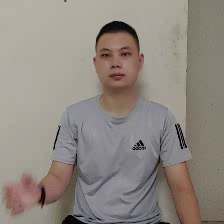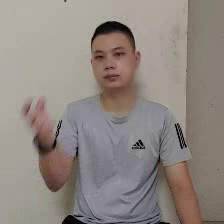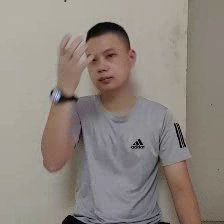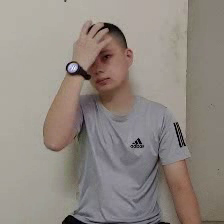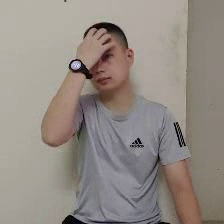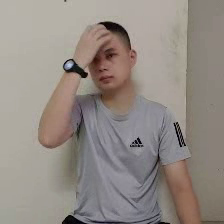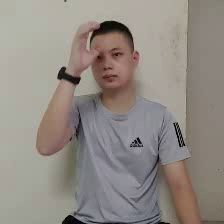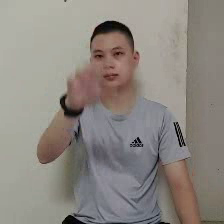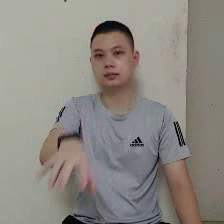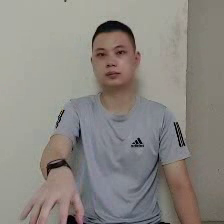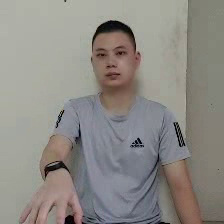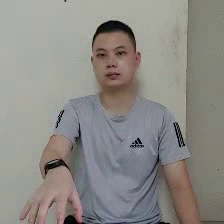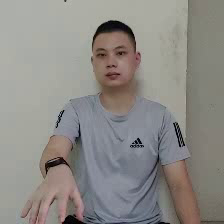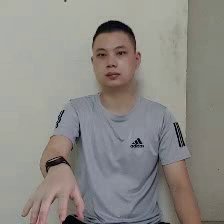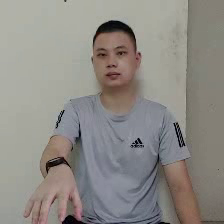Áp dụng